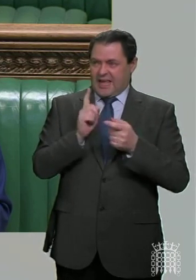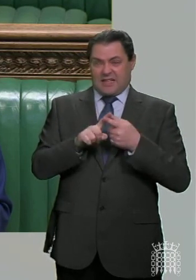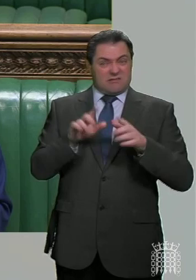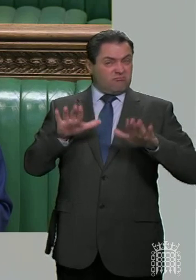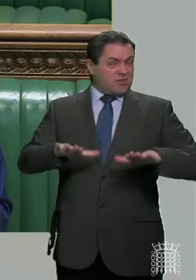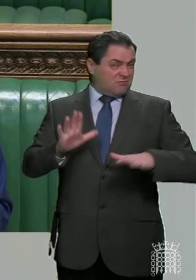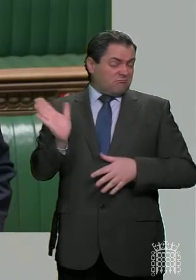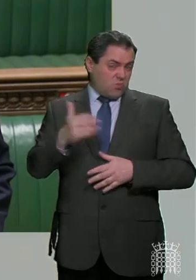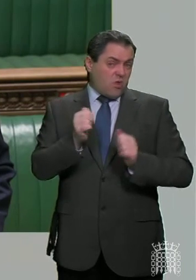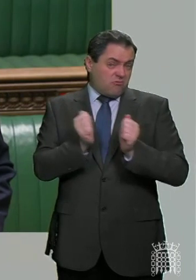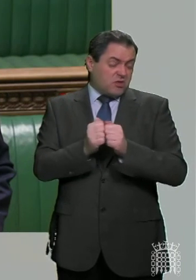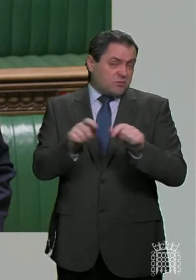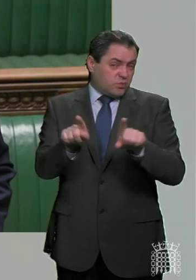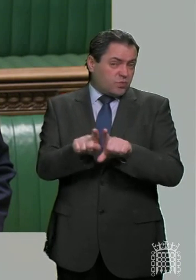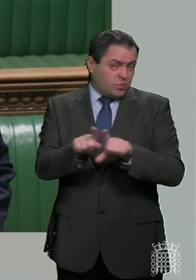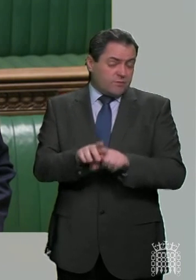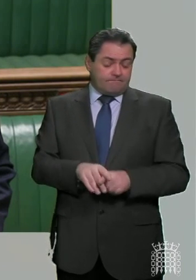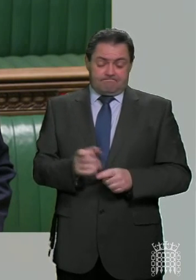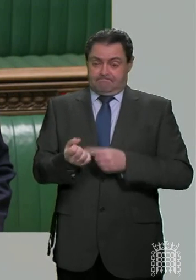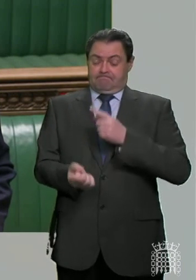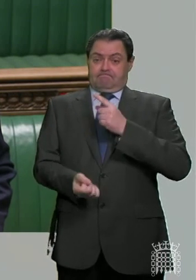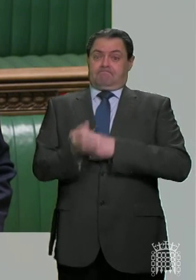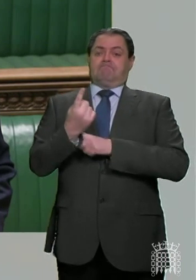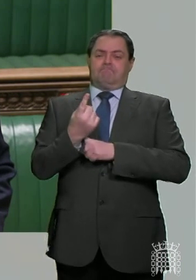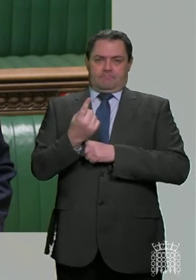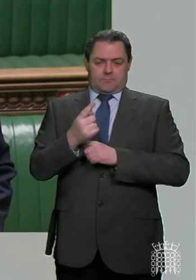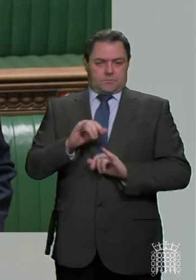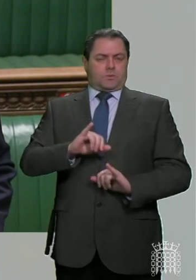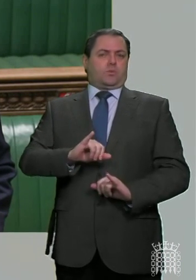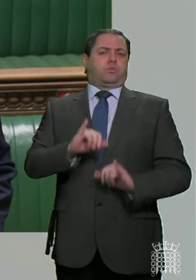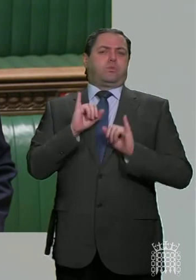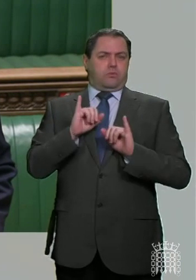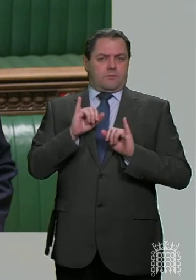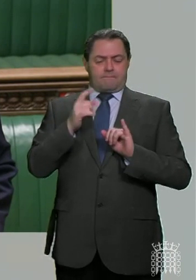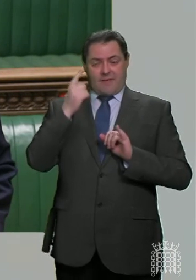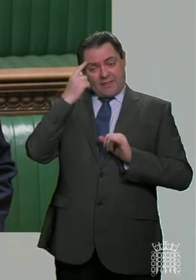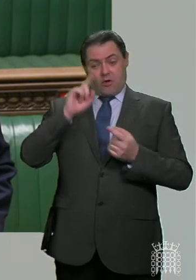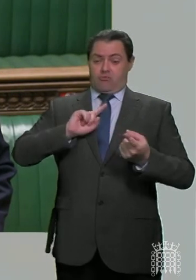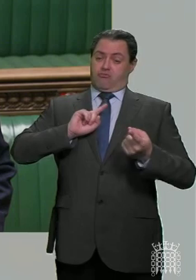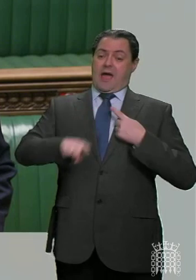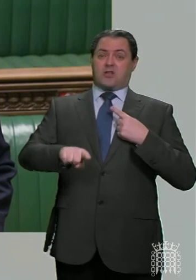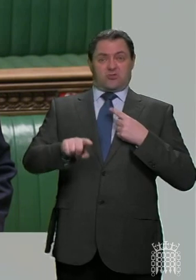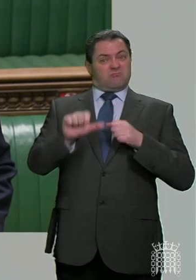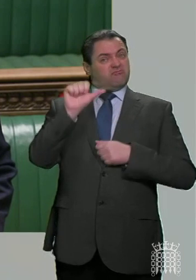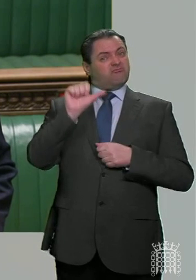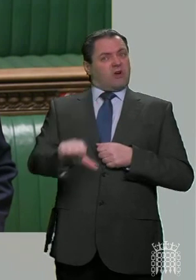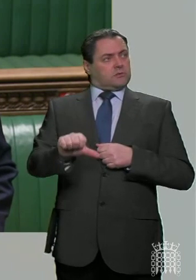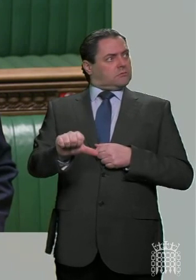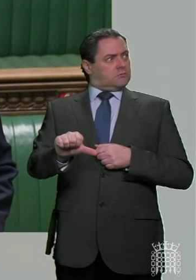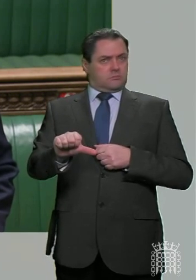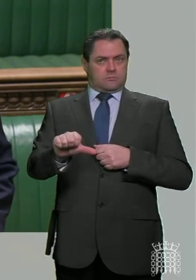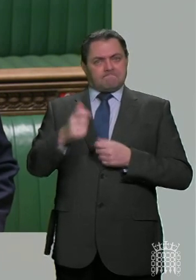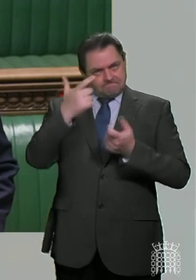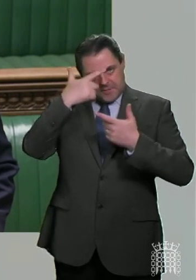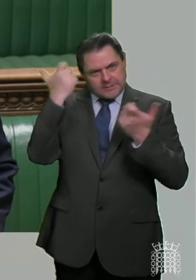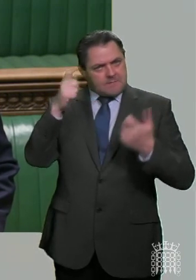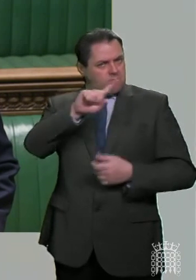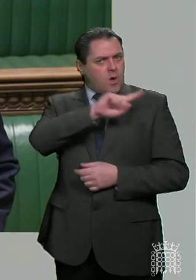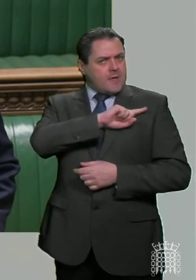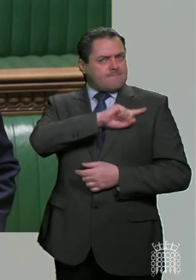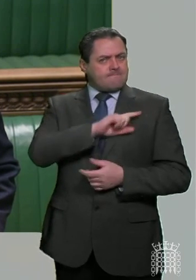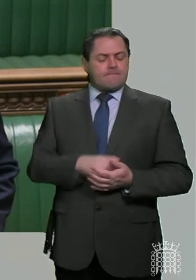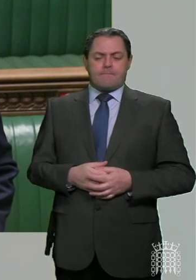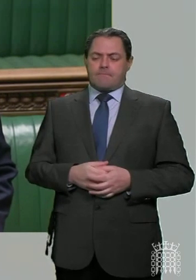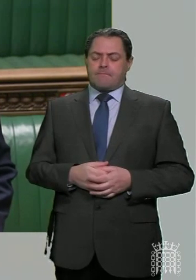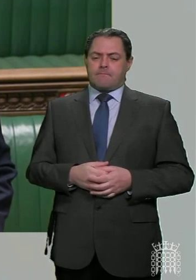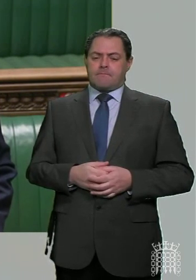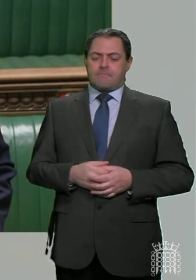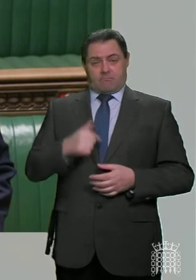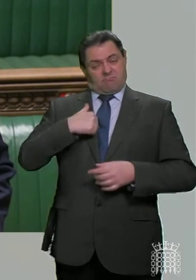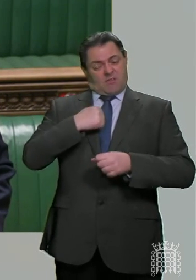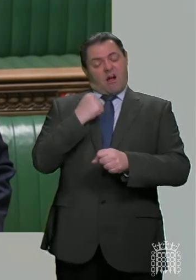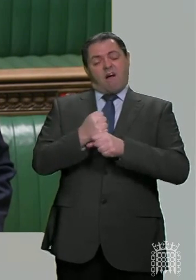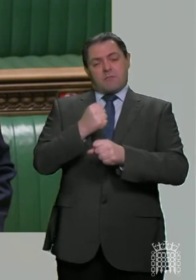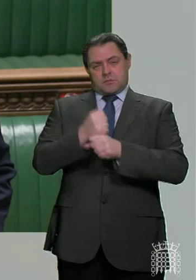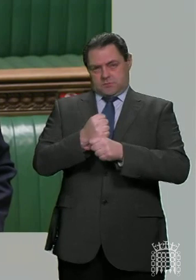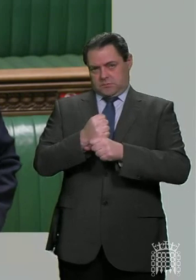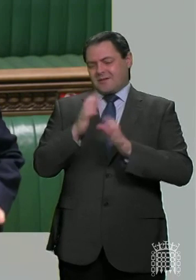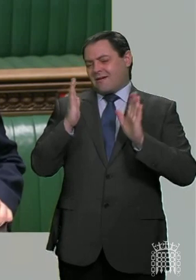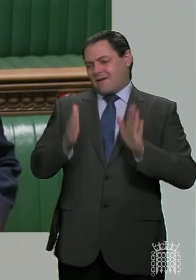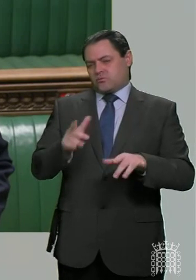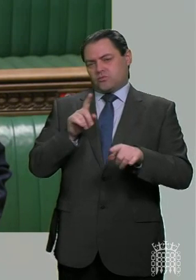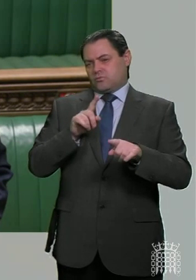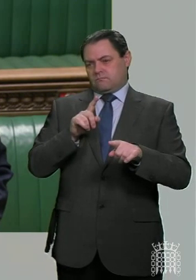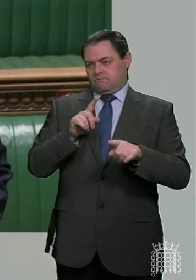That event has triggered a reaction that I believe is wholly justified and understandable, and of course we in government are doing everything that we can.